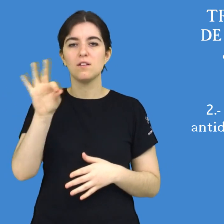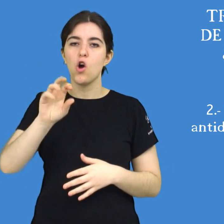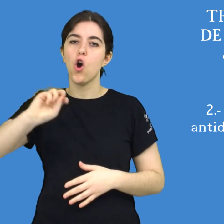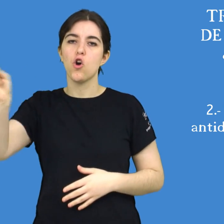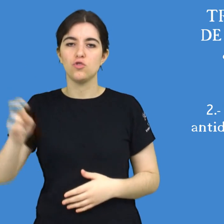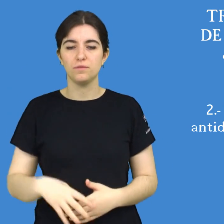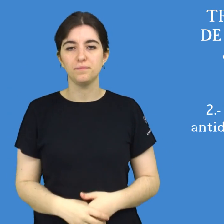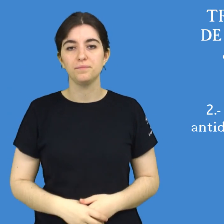otro